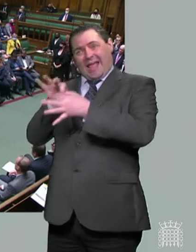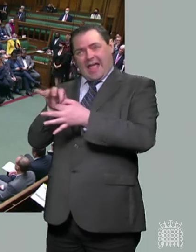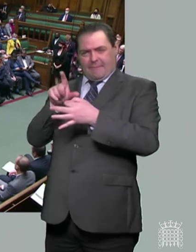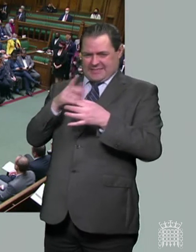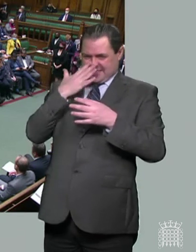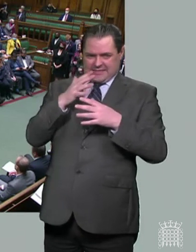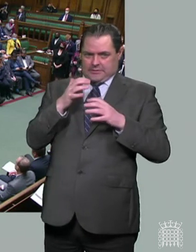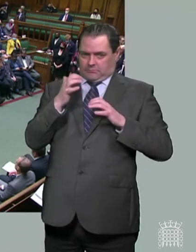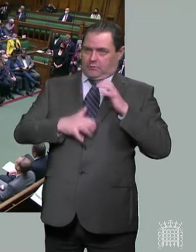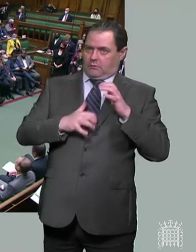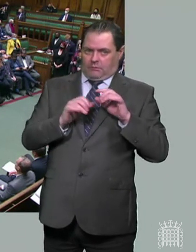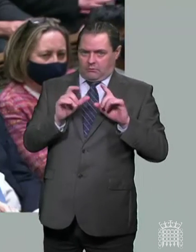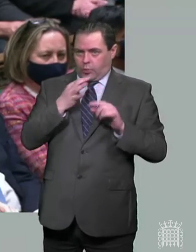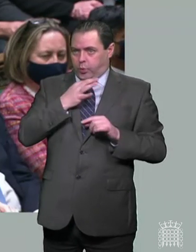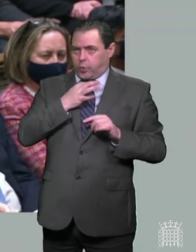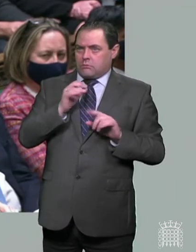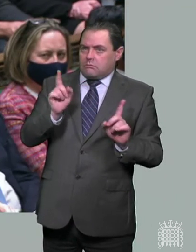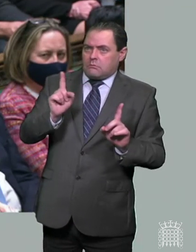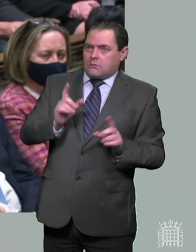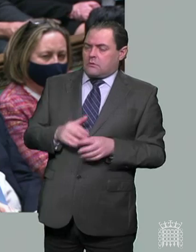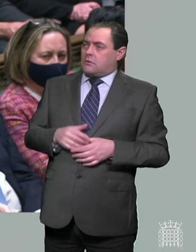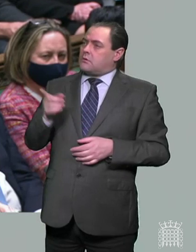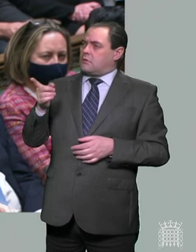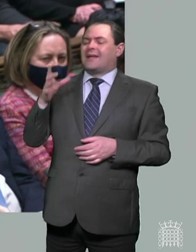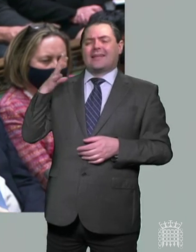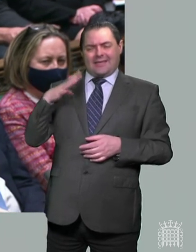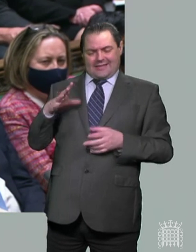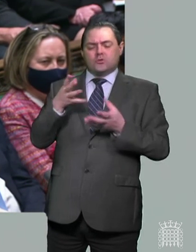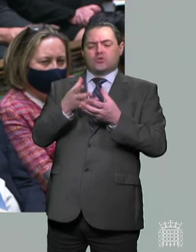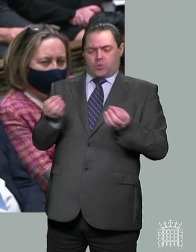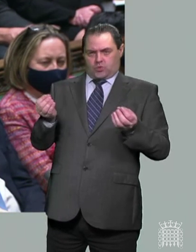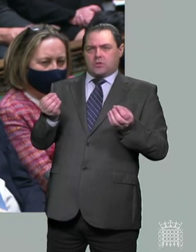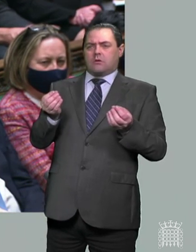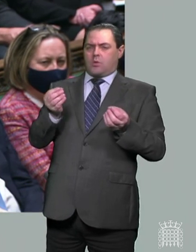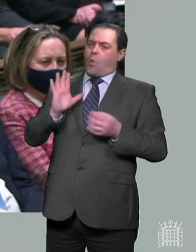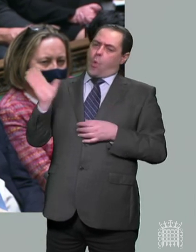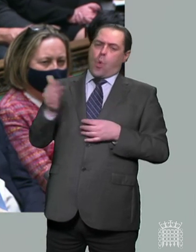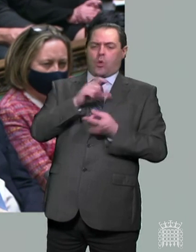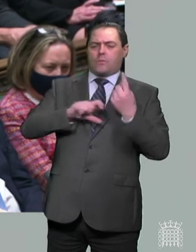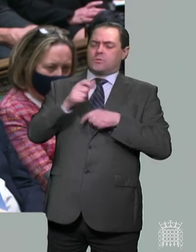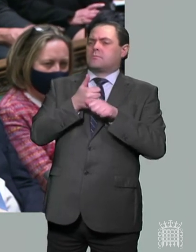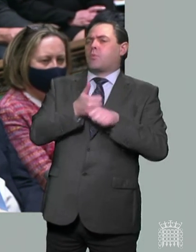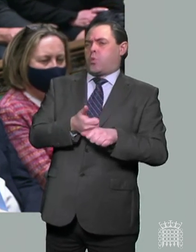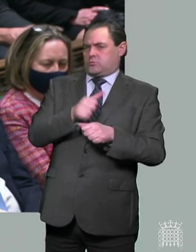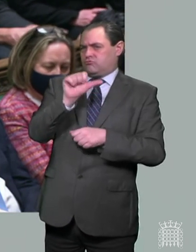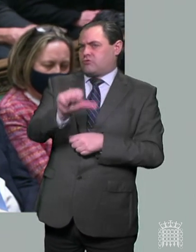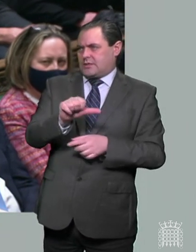Yes, I agree completely that there must be a solution that commands cross-community support.